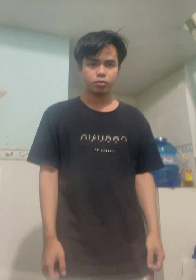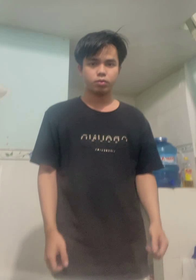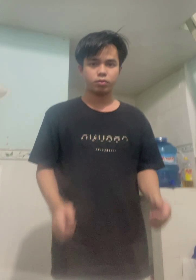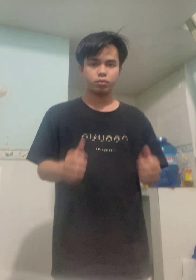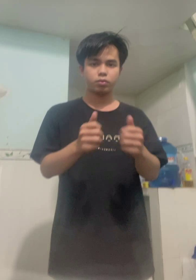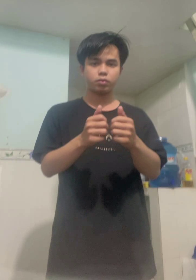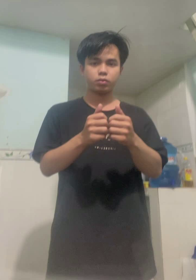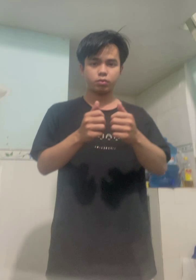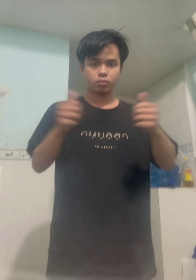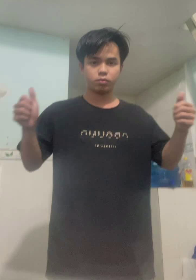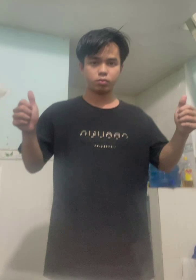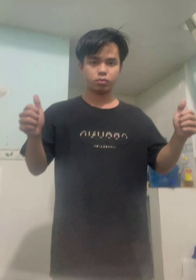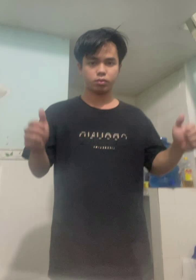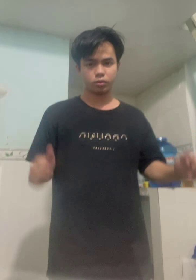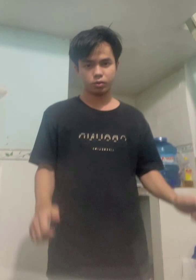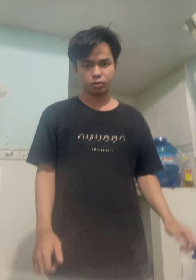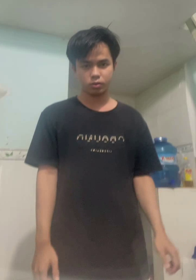chia cat